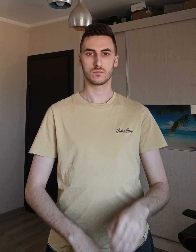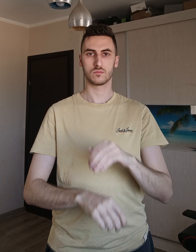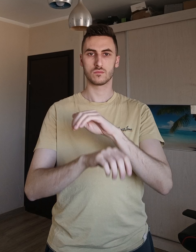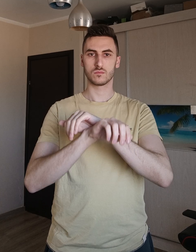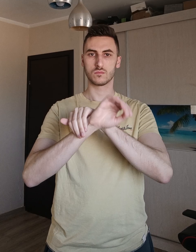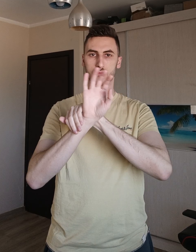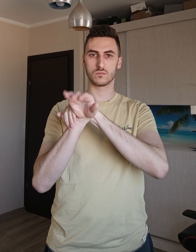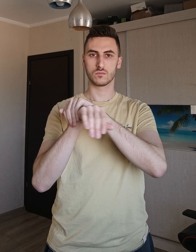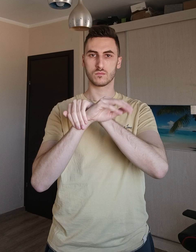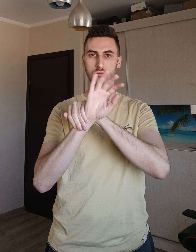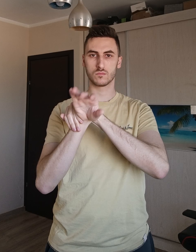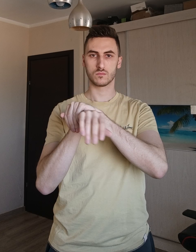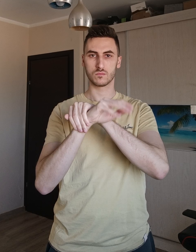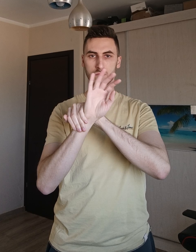ריק